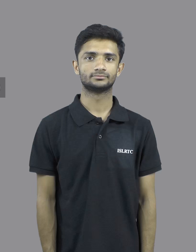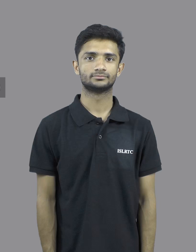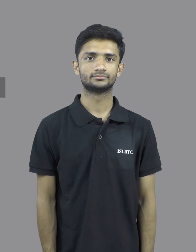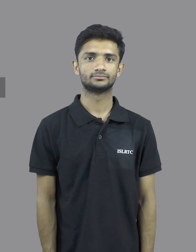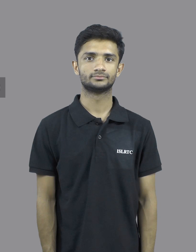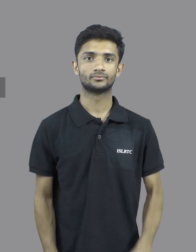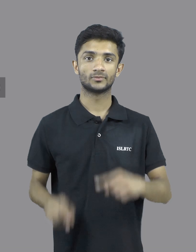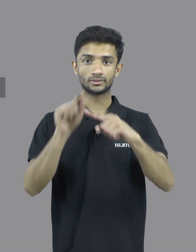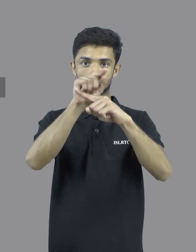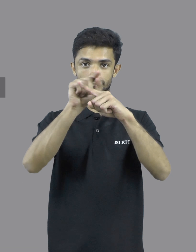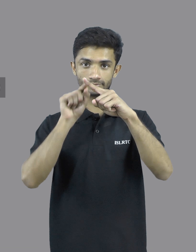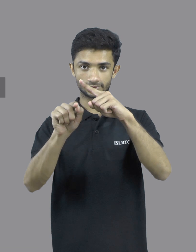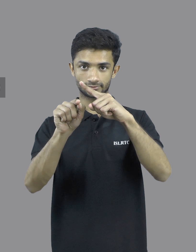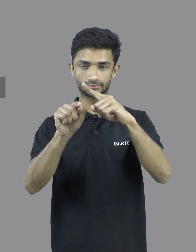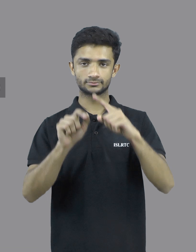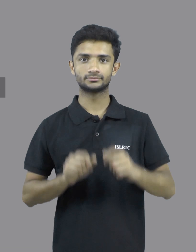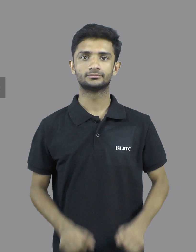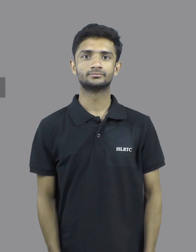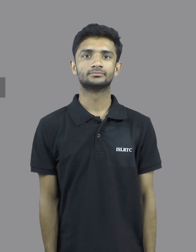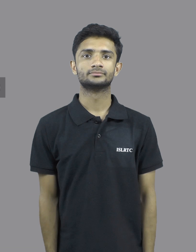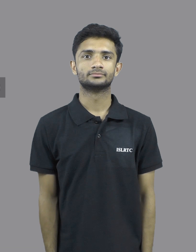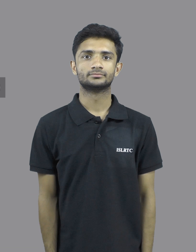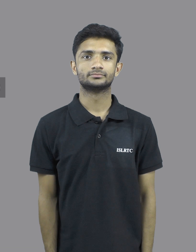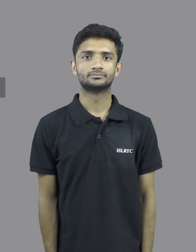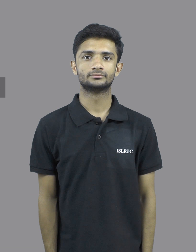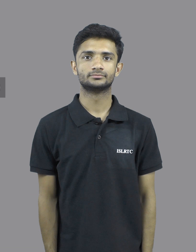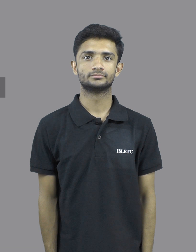Percentage